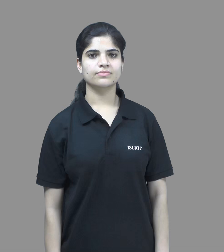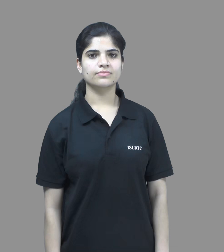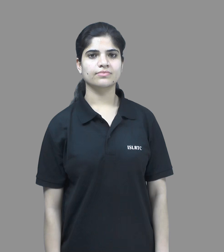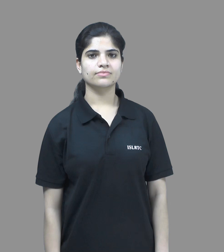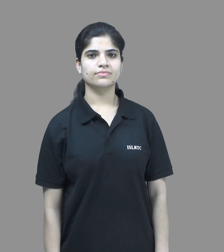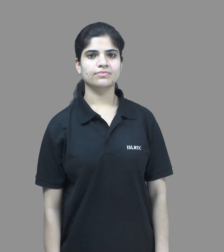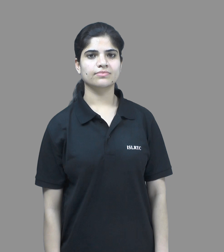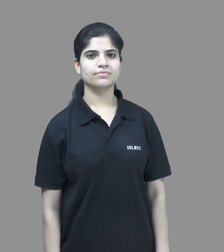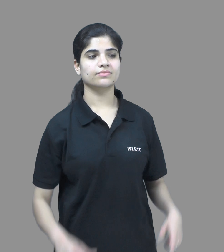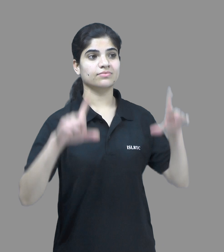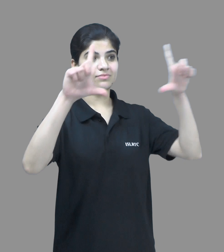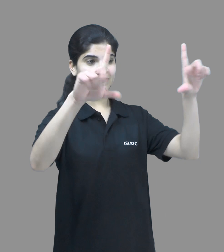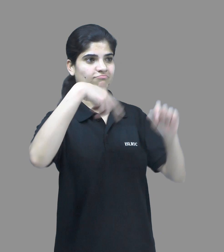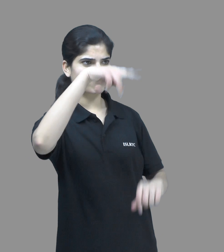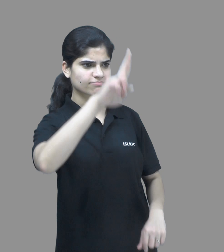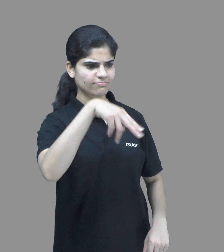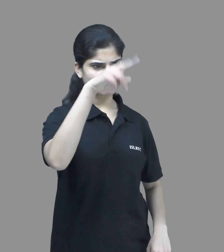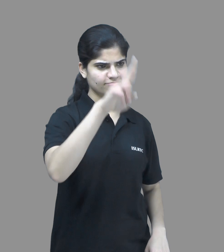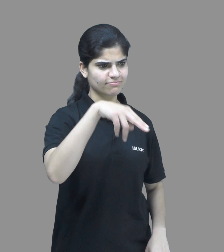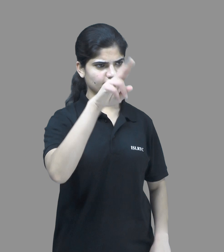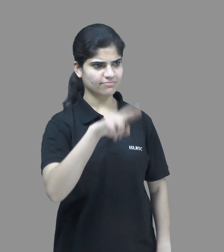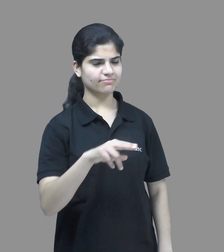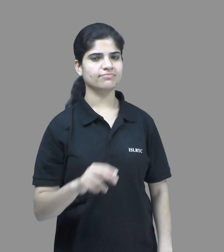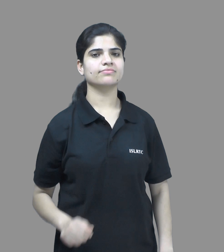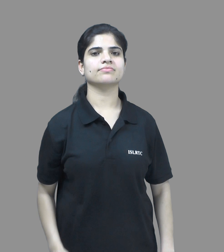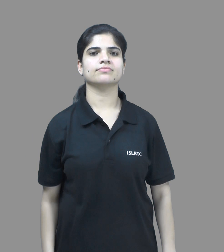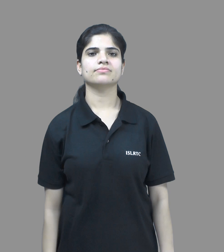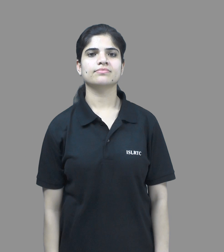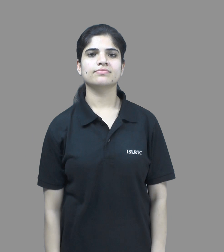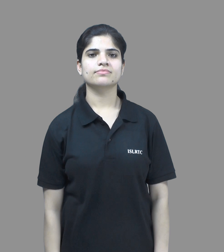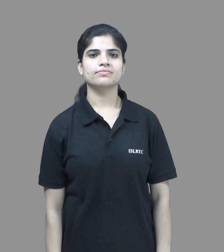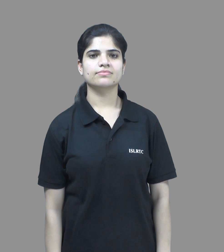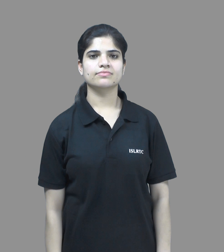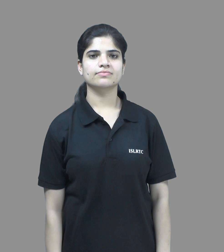Paint